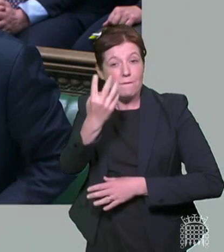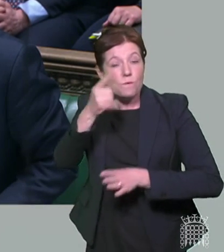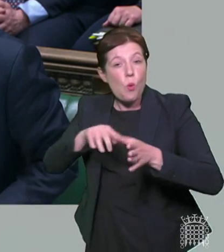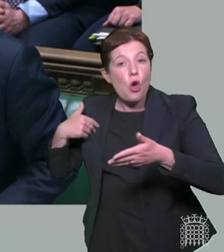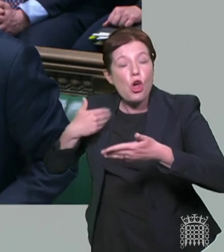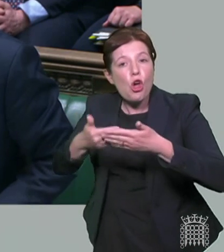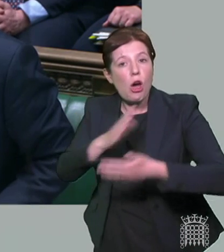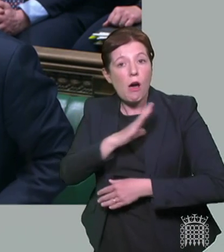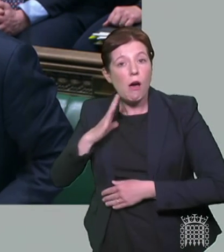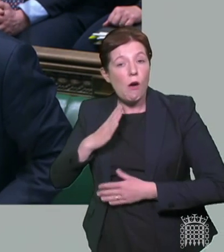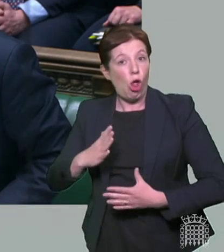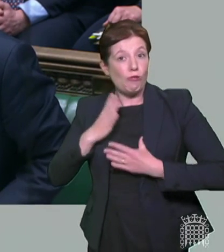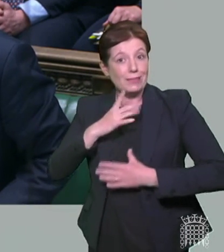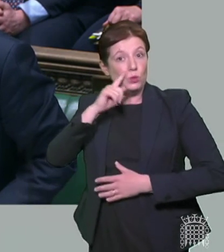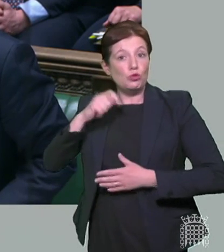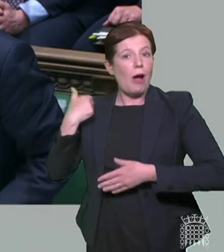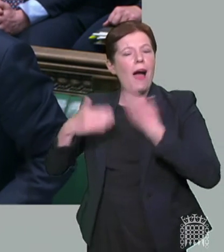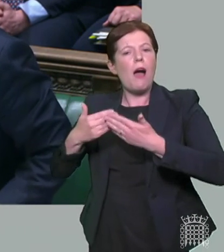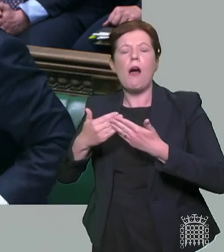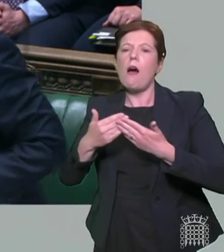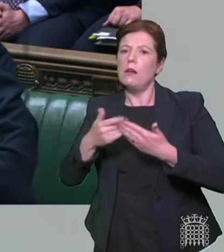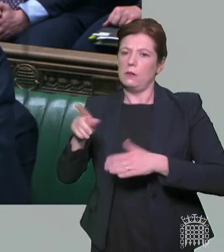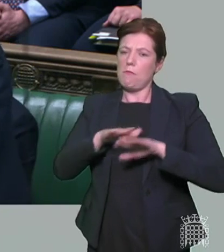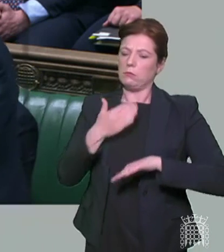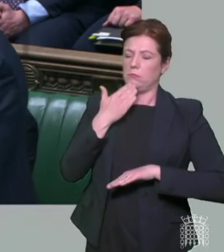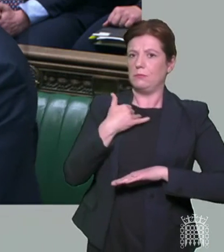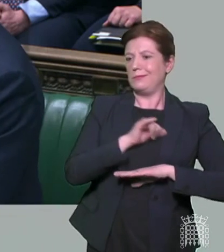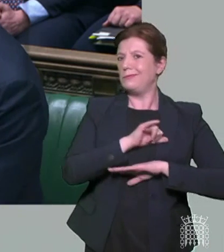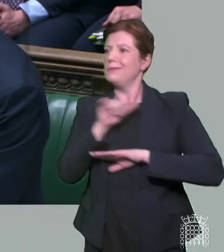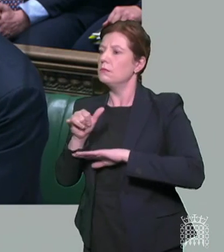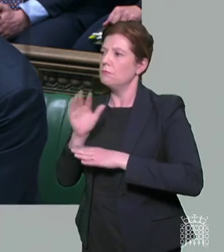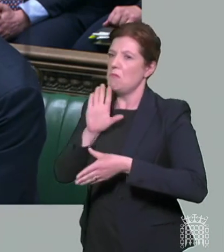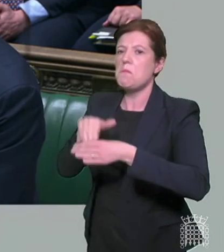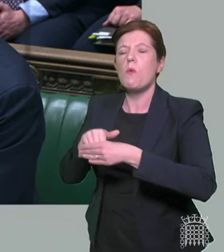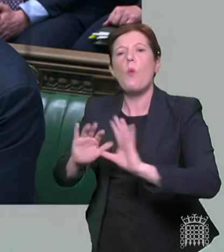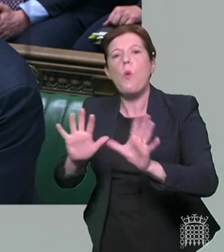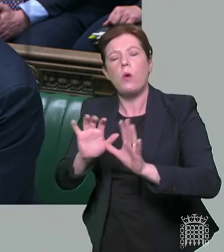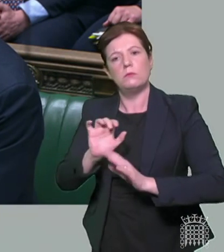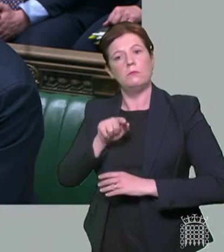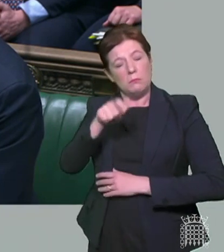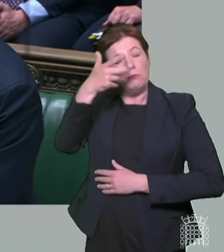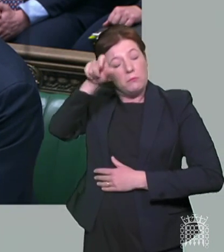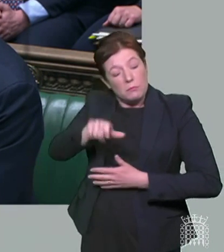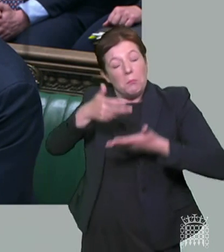for some time, and his situation is very different from that of a mercenary.